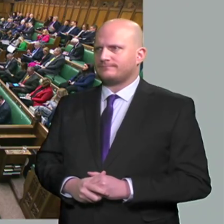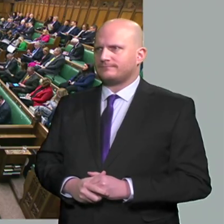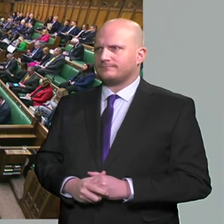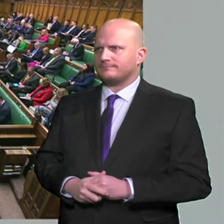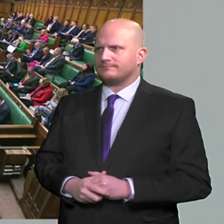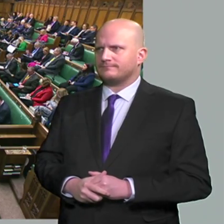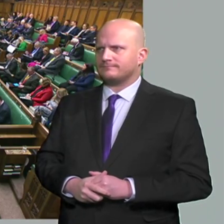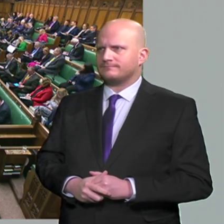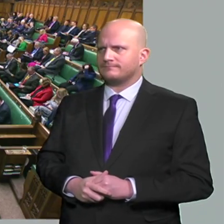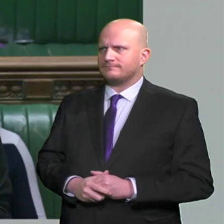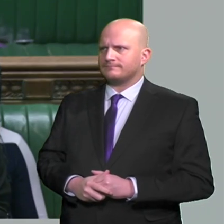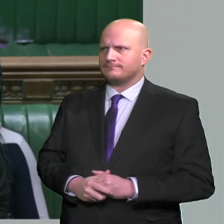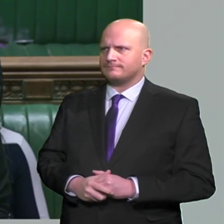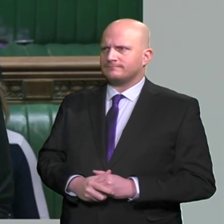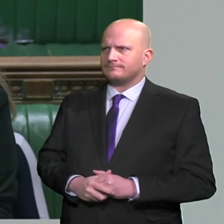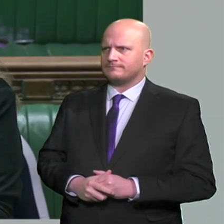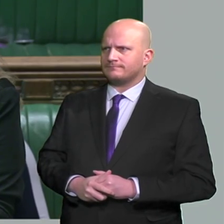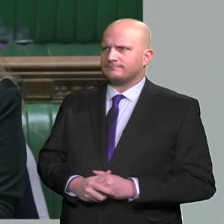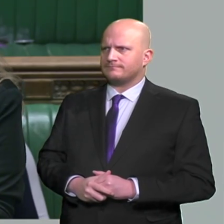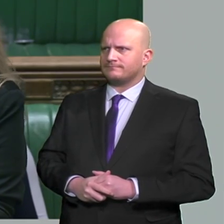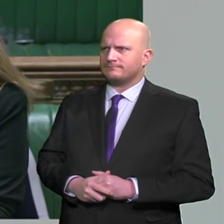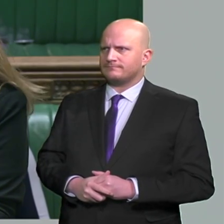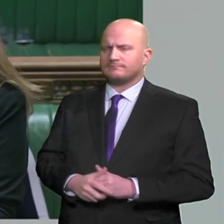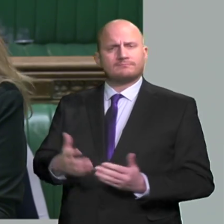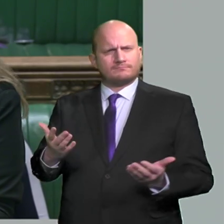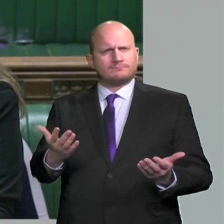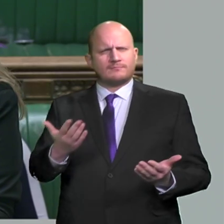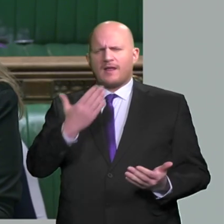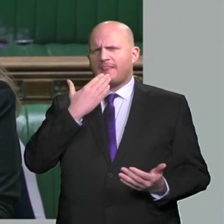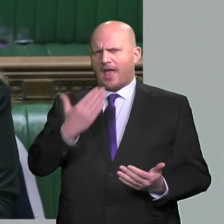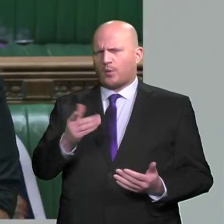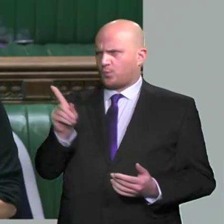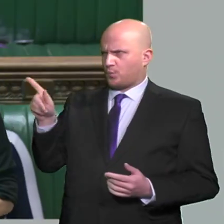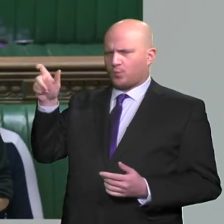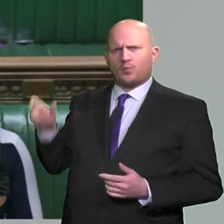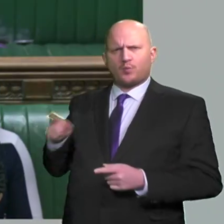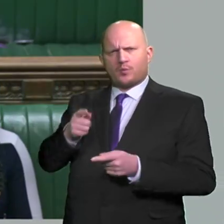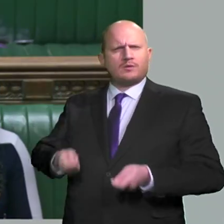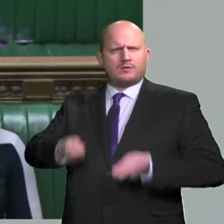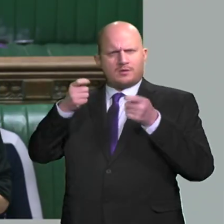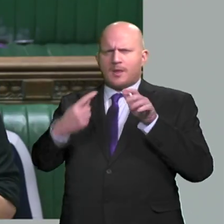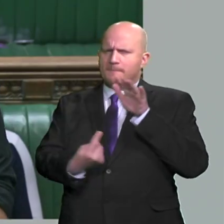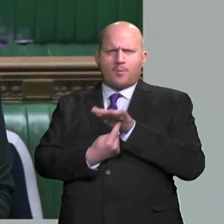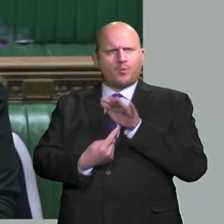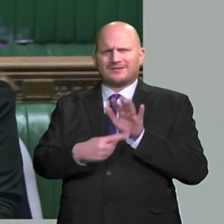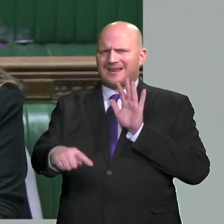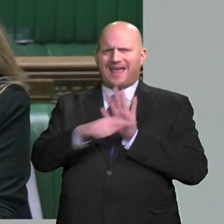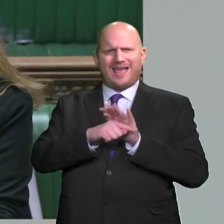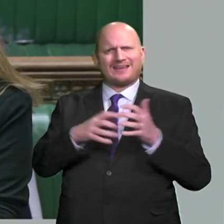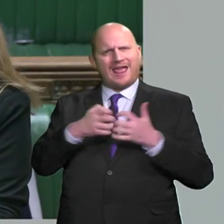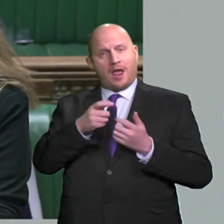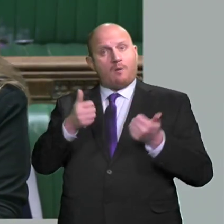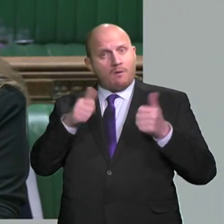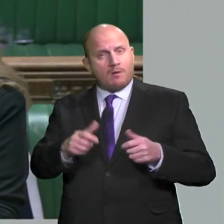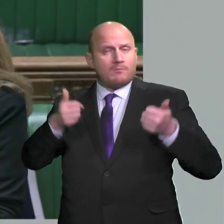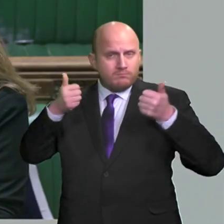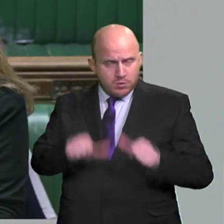I thank my right honourable Friend for her important work in delivering the Act.